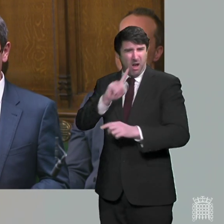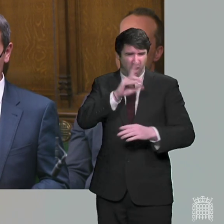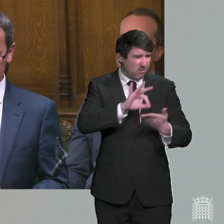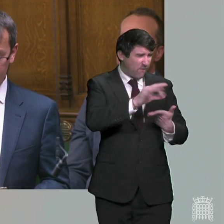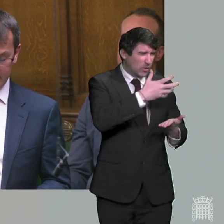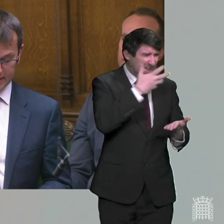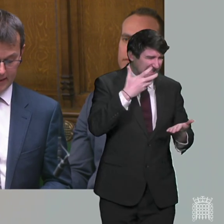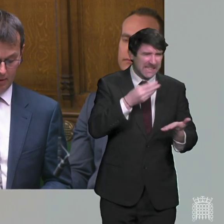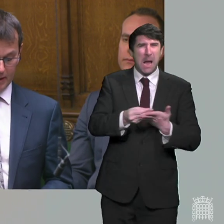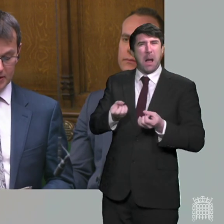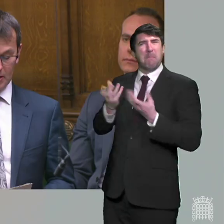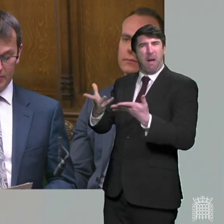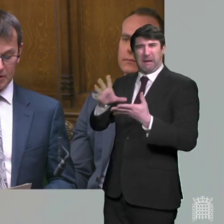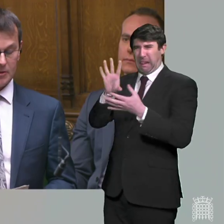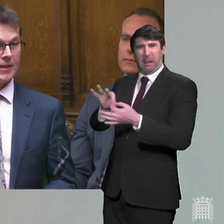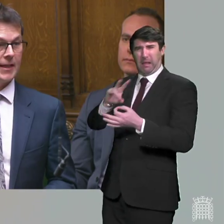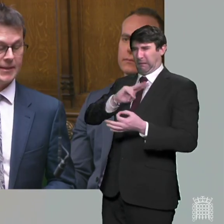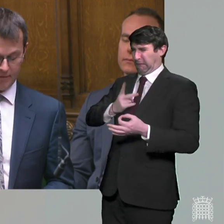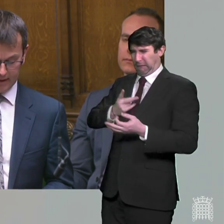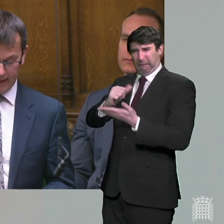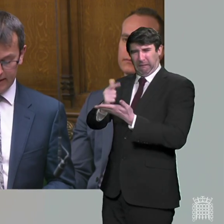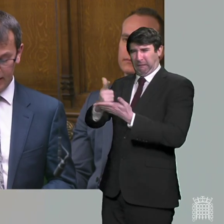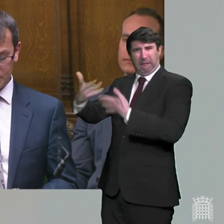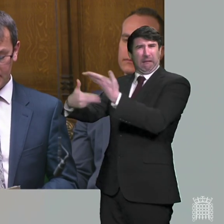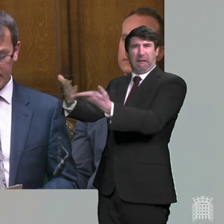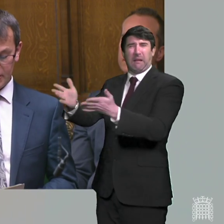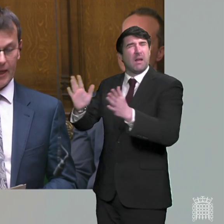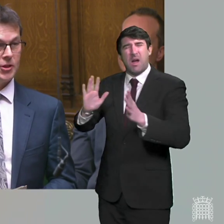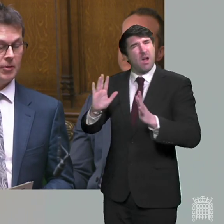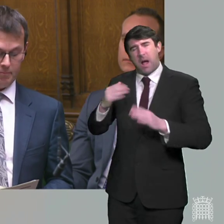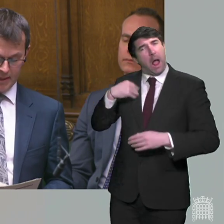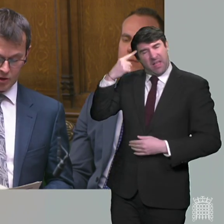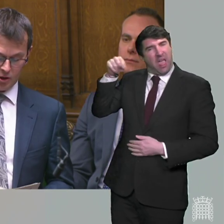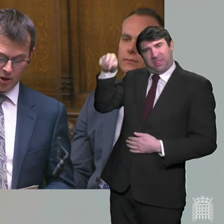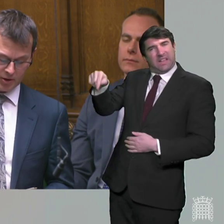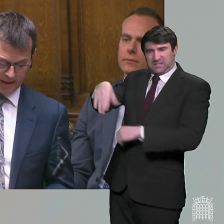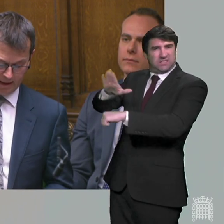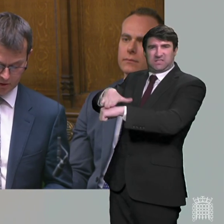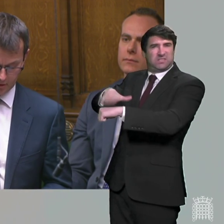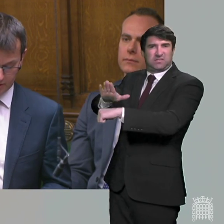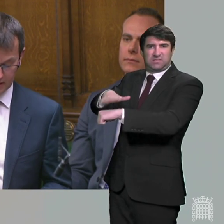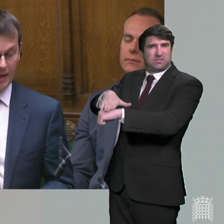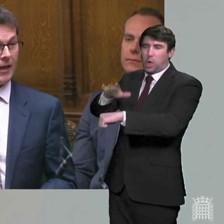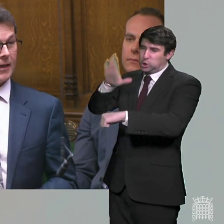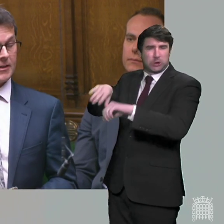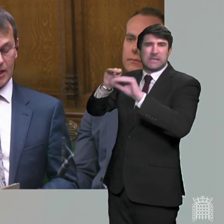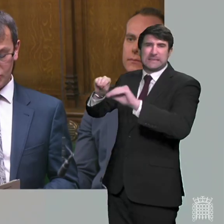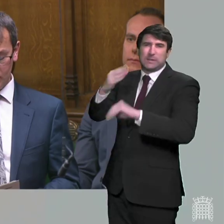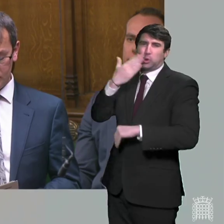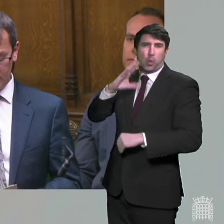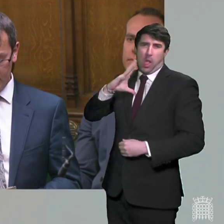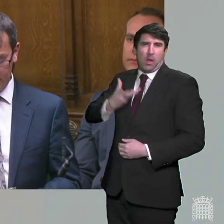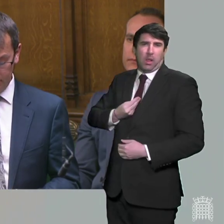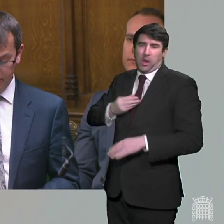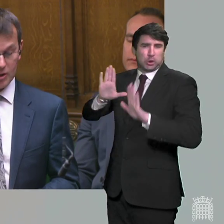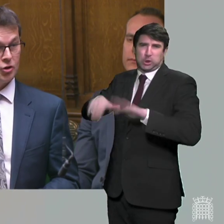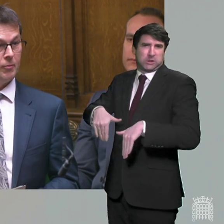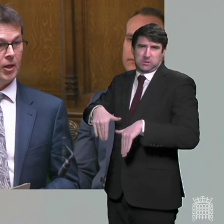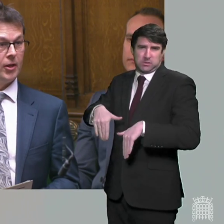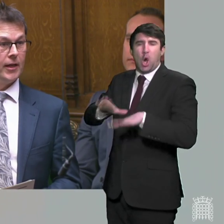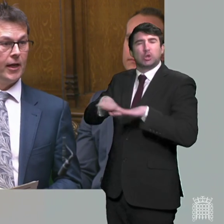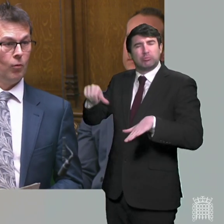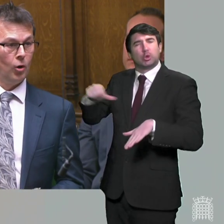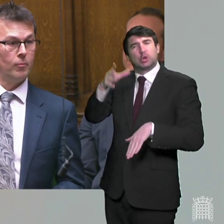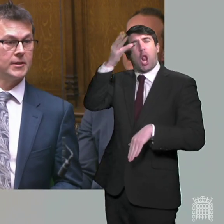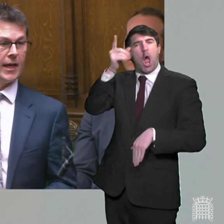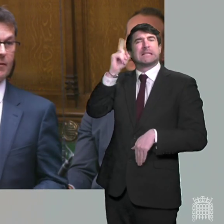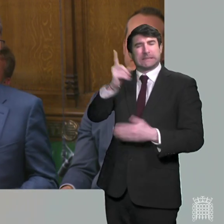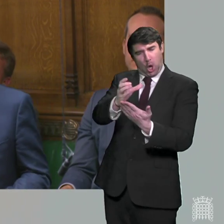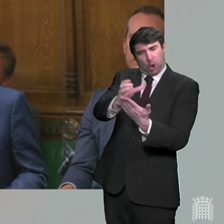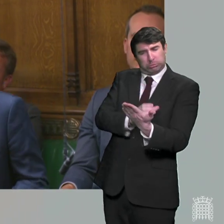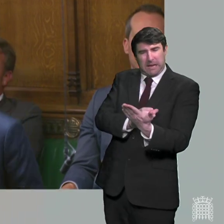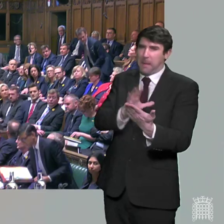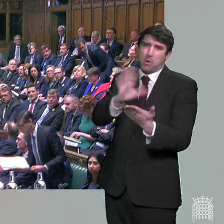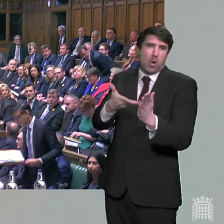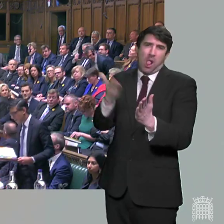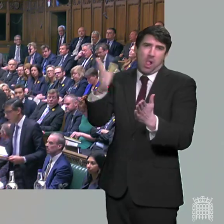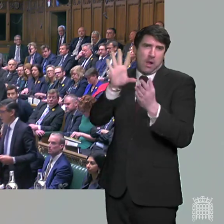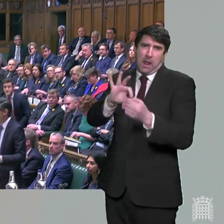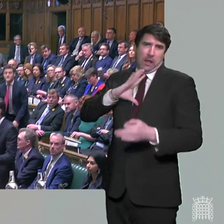Will the PM meet me to see how we can stop this unscientific, ideological education being taught in our schools and get our children learning where they should be learning—in a warm, safe place?